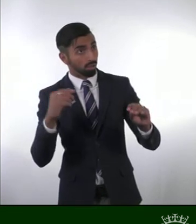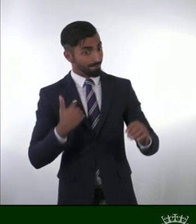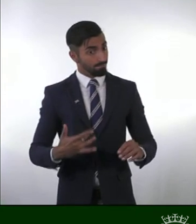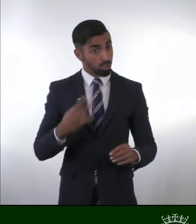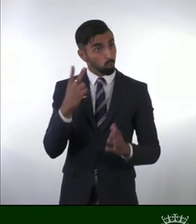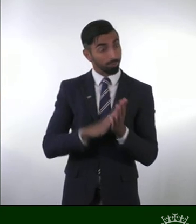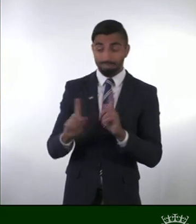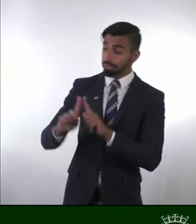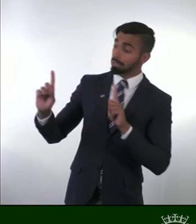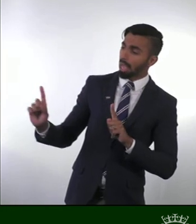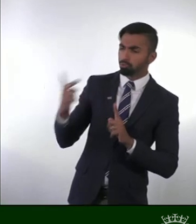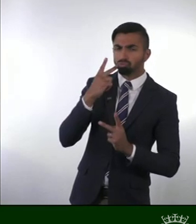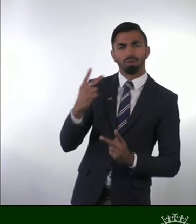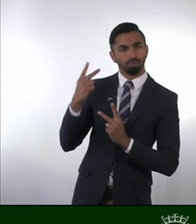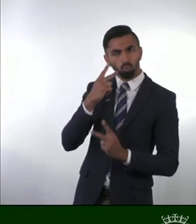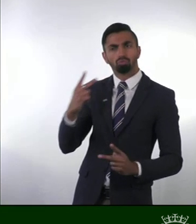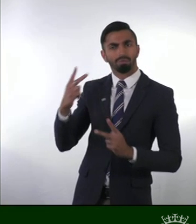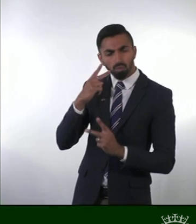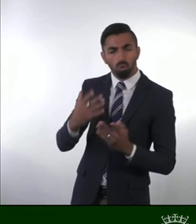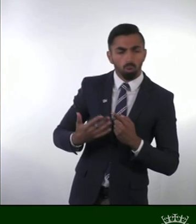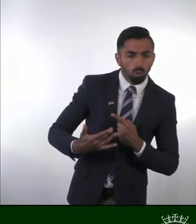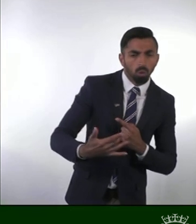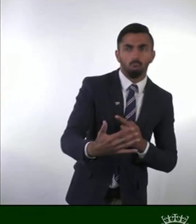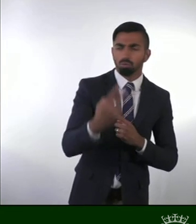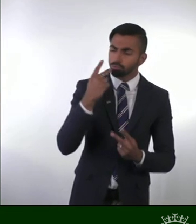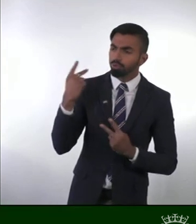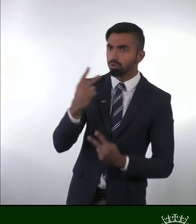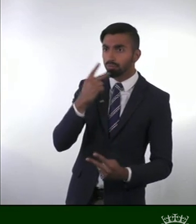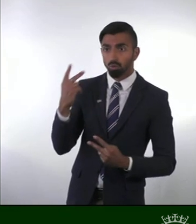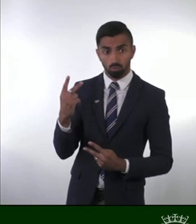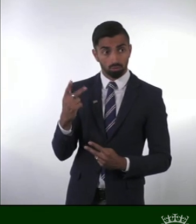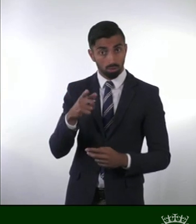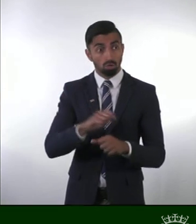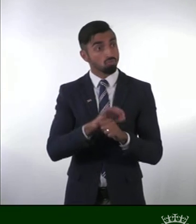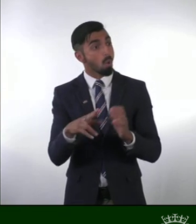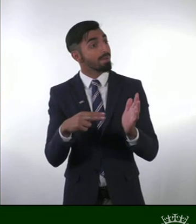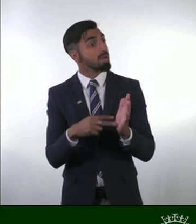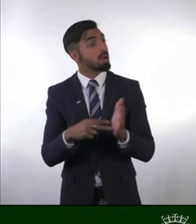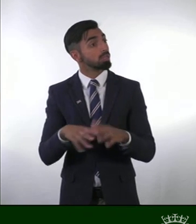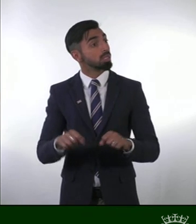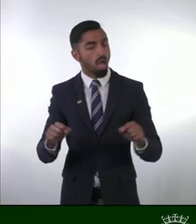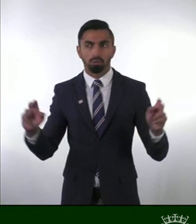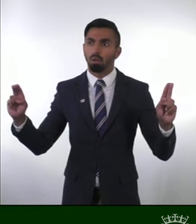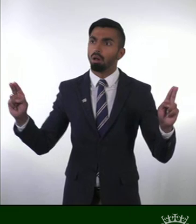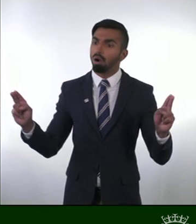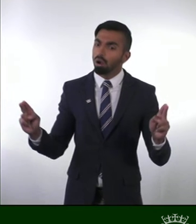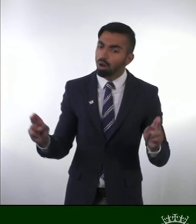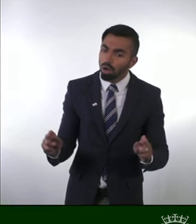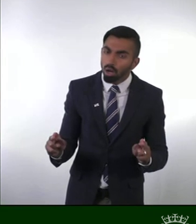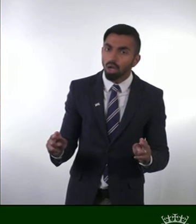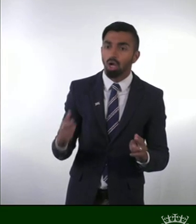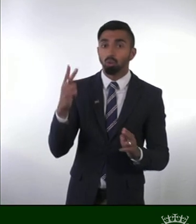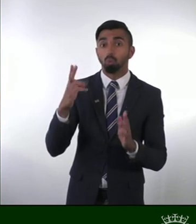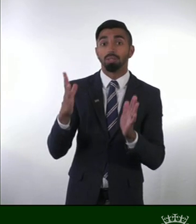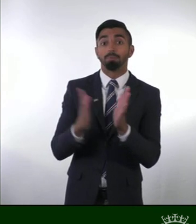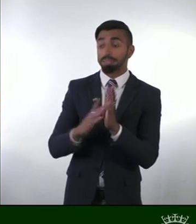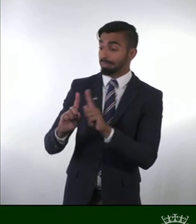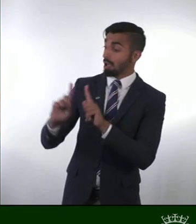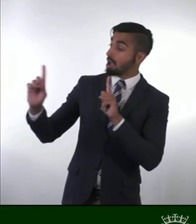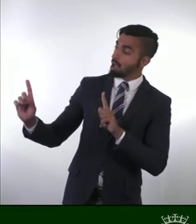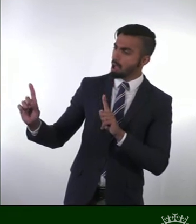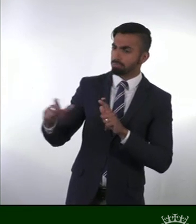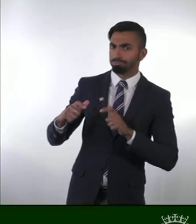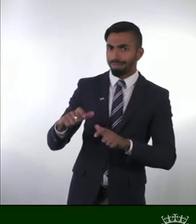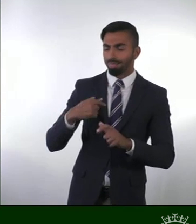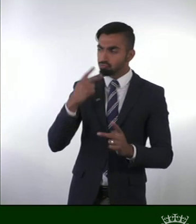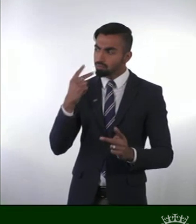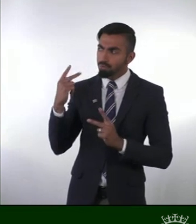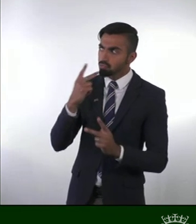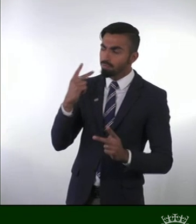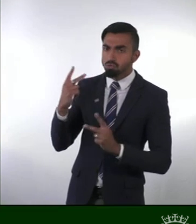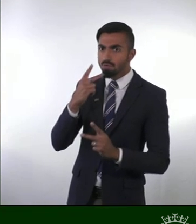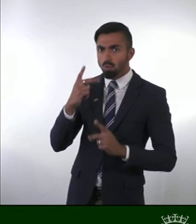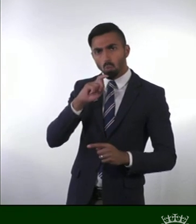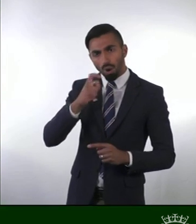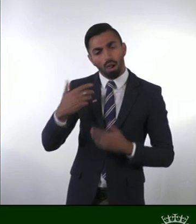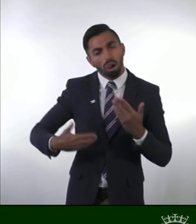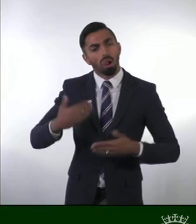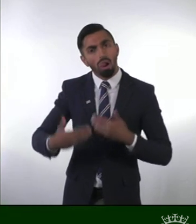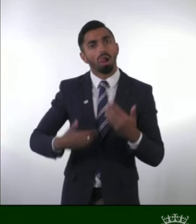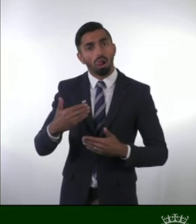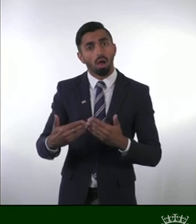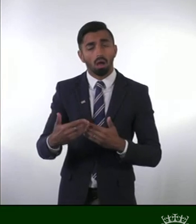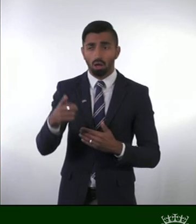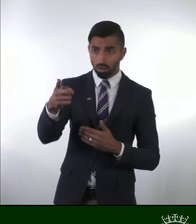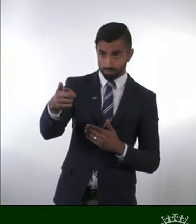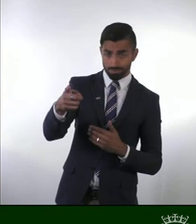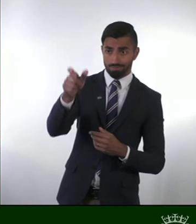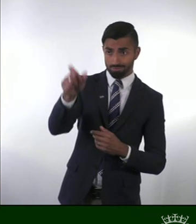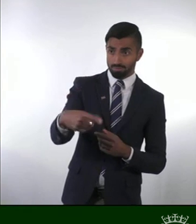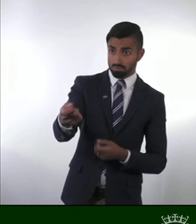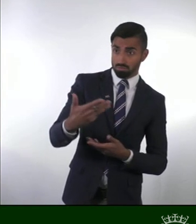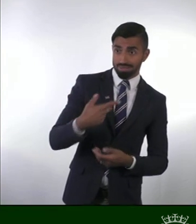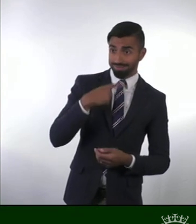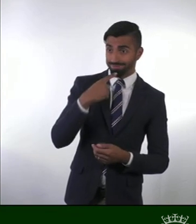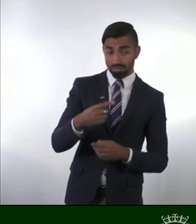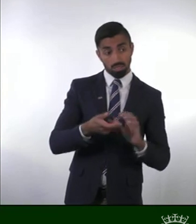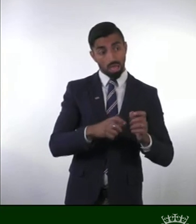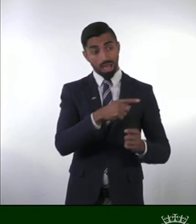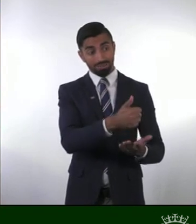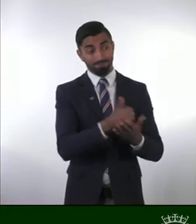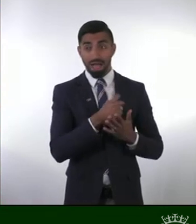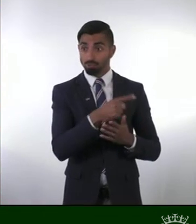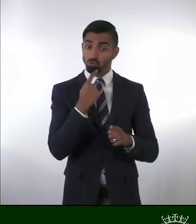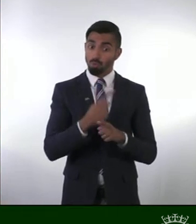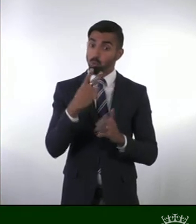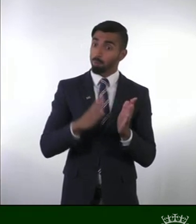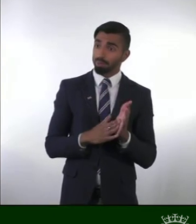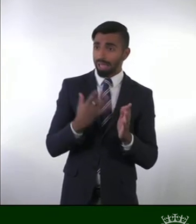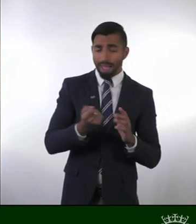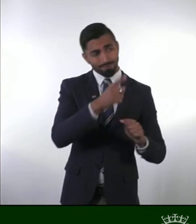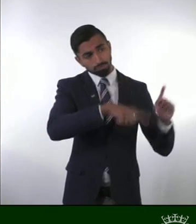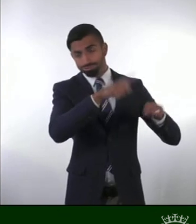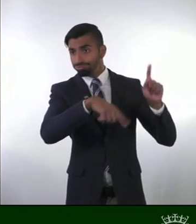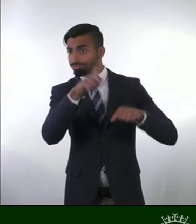As we drive this disease down and get the incidence down, working together, I want to make sure that we keep the 2 metre rule under constant review, because, as I think the right honourable Gentleman indicates, there is all sorts of scientific advice about that particular matter.